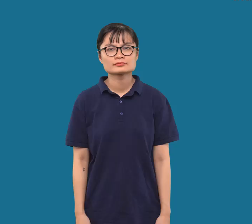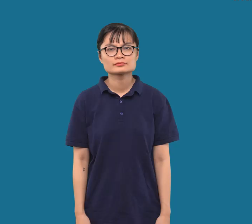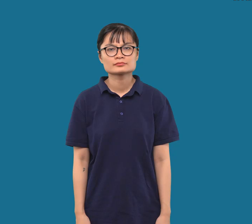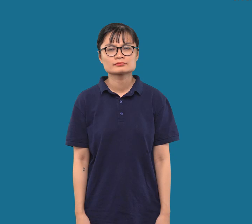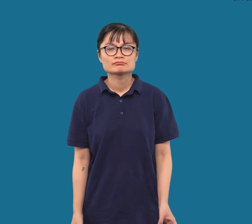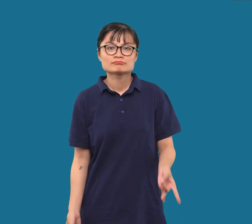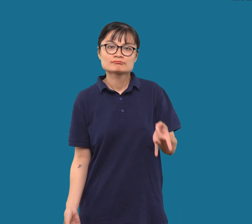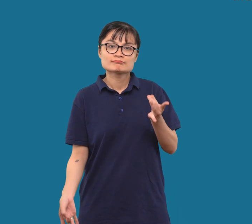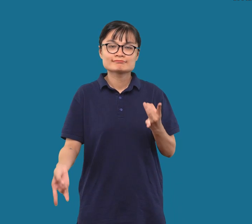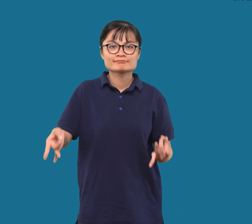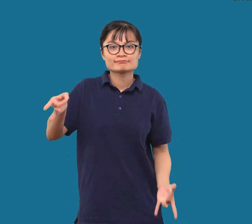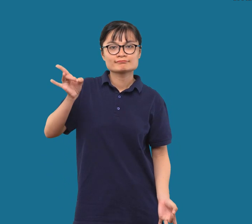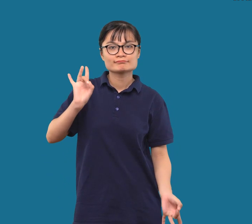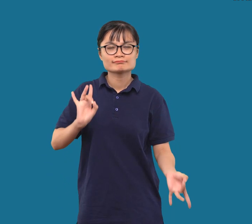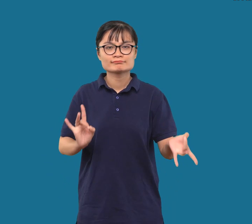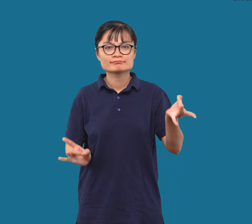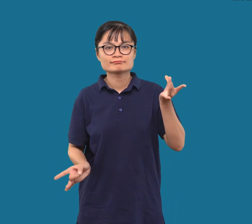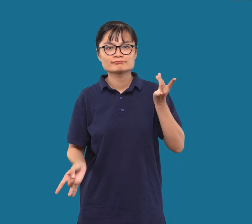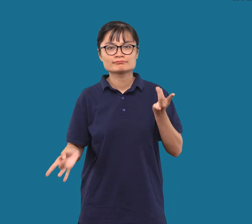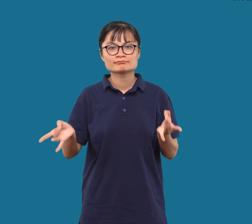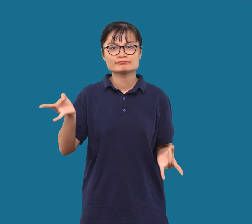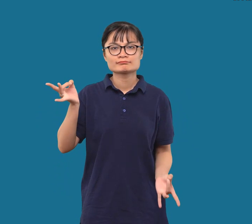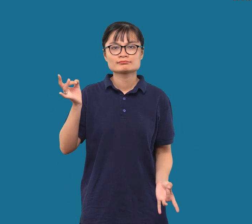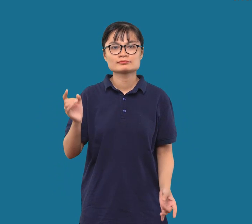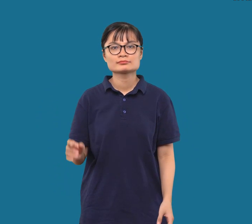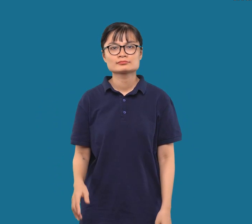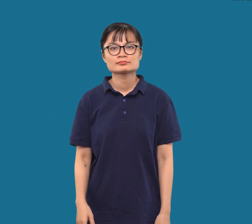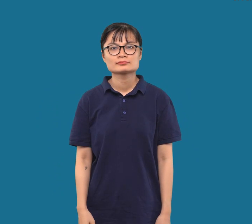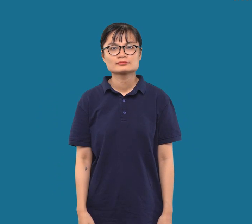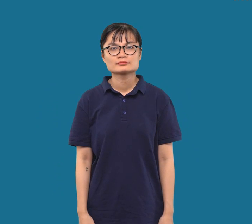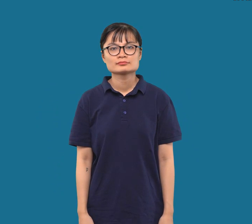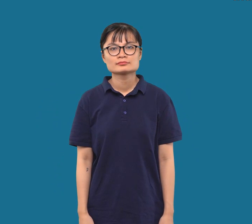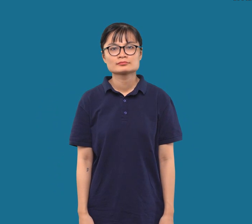thánh địa Mỹ Sơn